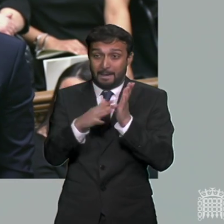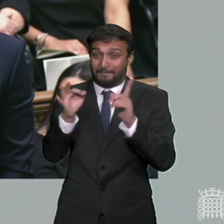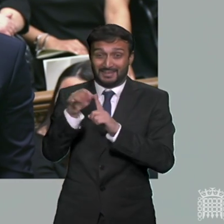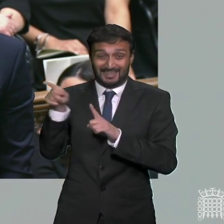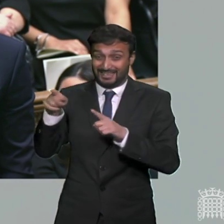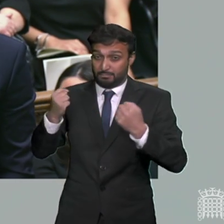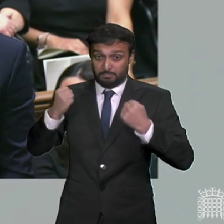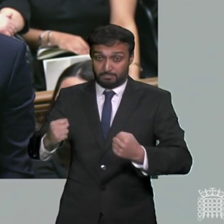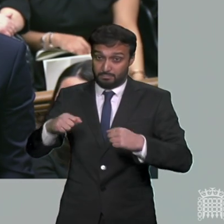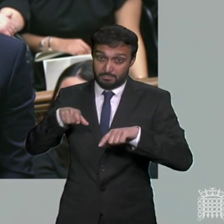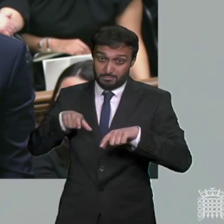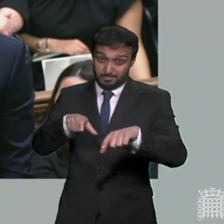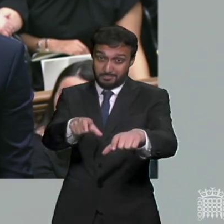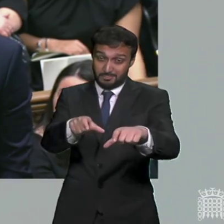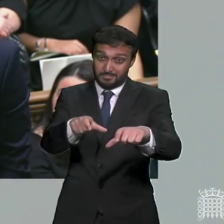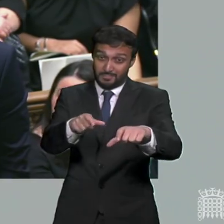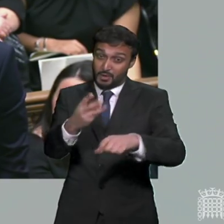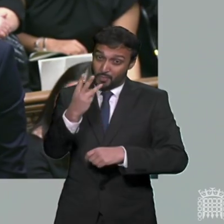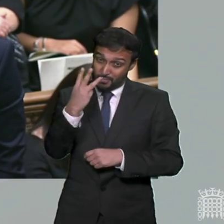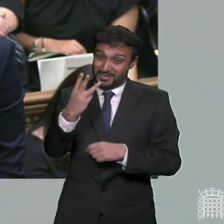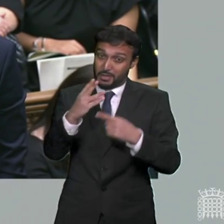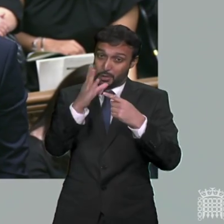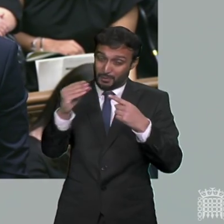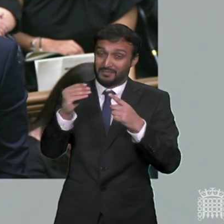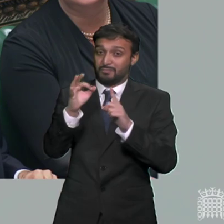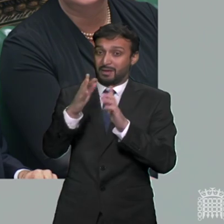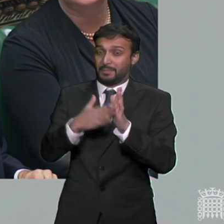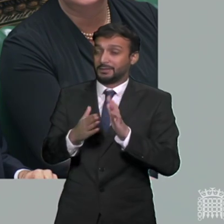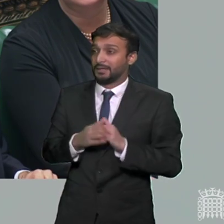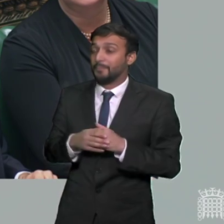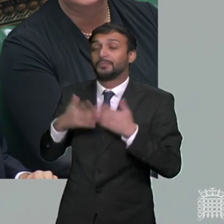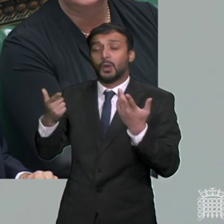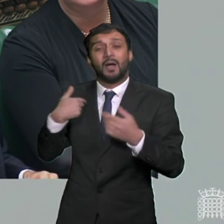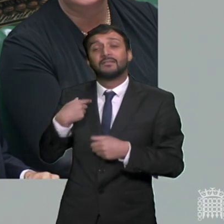To that latest Prime Minister, I have a very simple question.